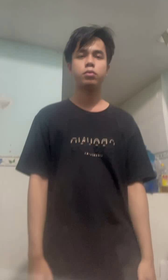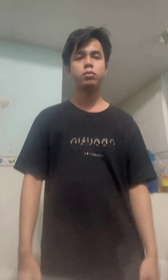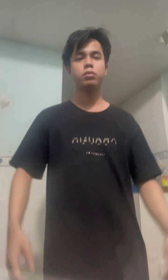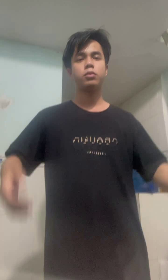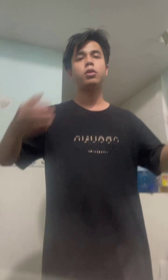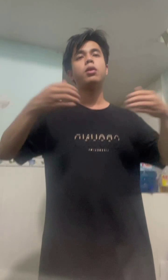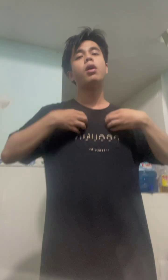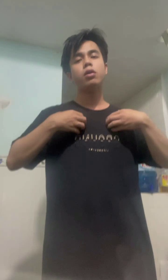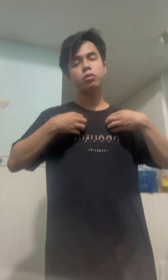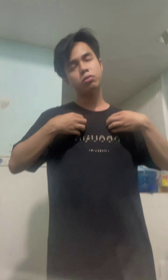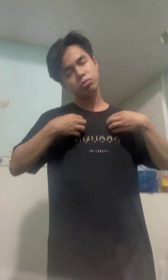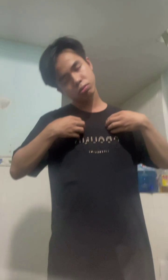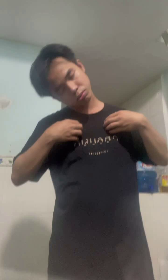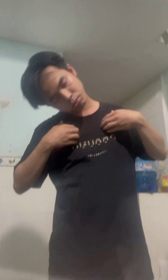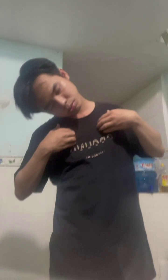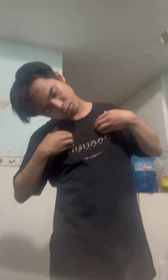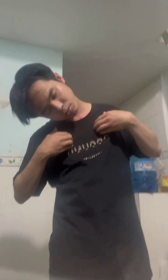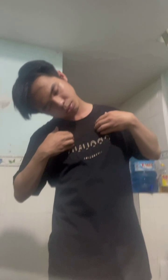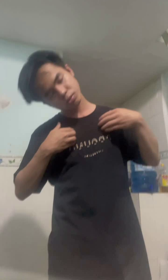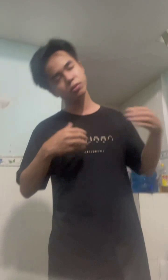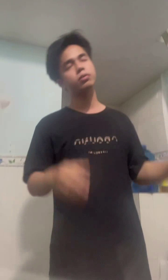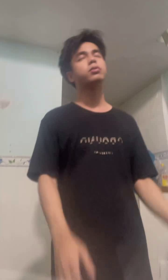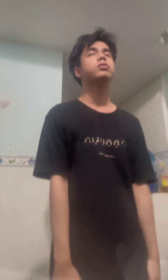met moi